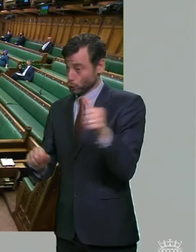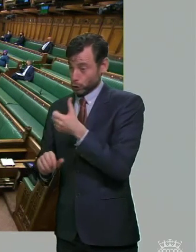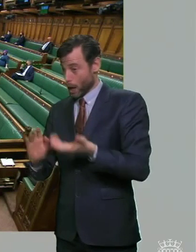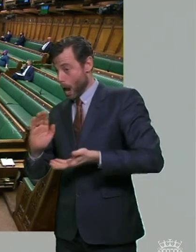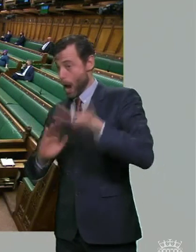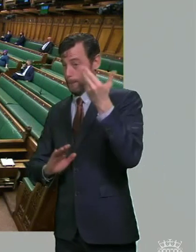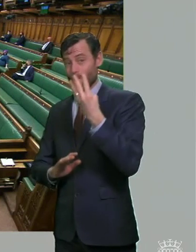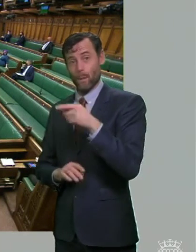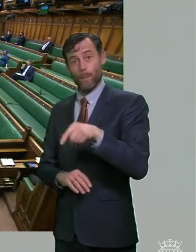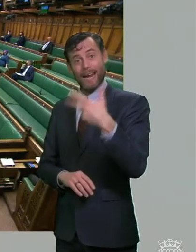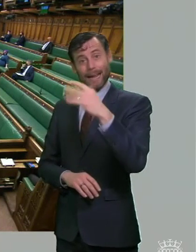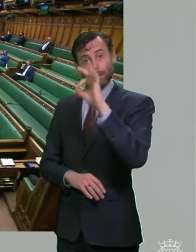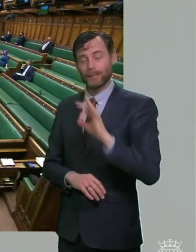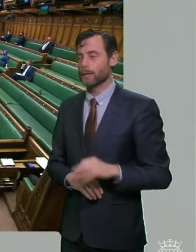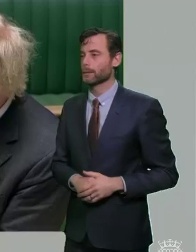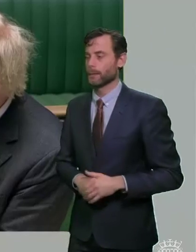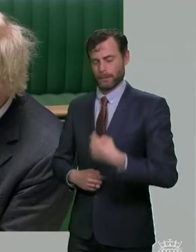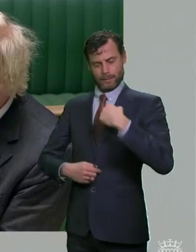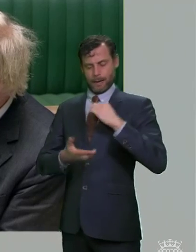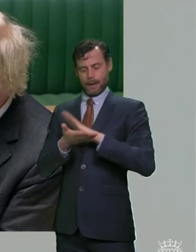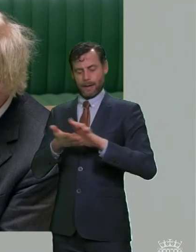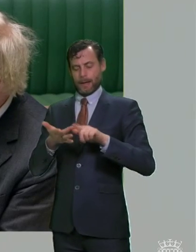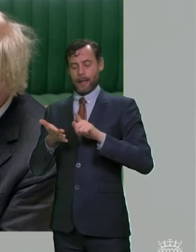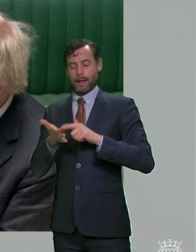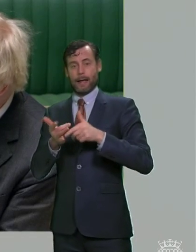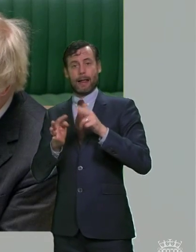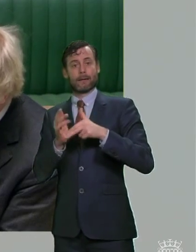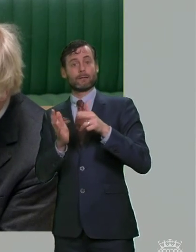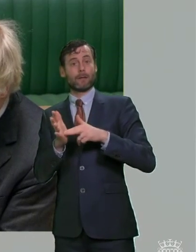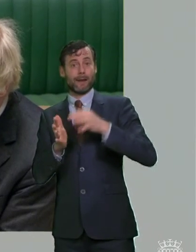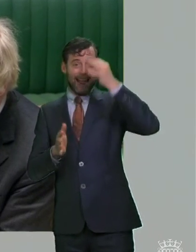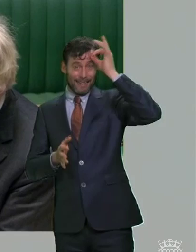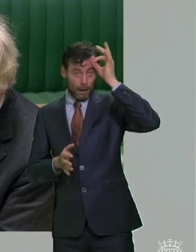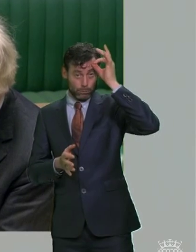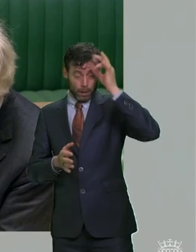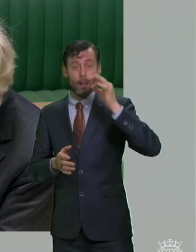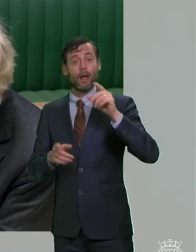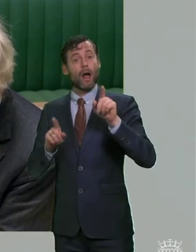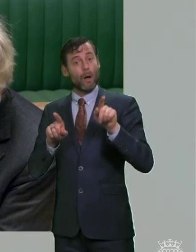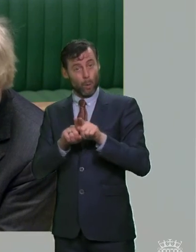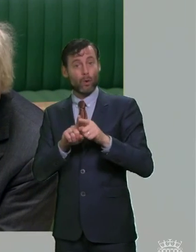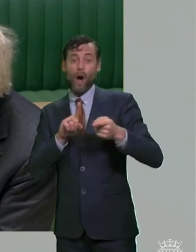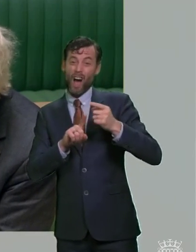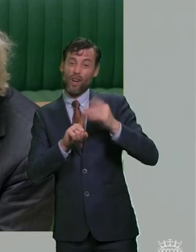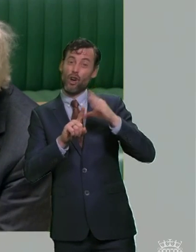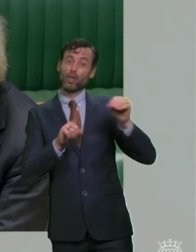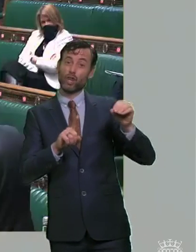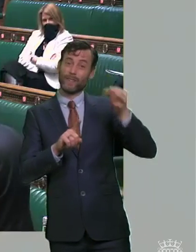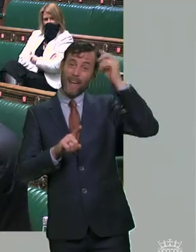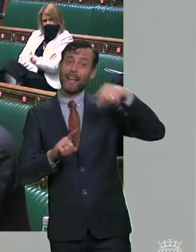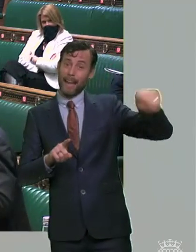Hillingdon Council, in common with most Conservative councils, has been running lower council taxes than Labour up and down the country.